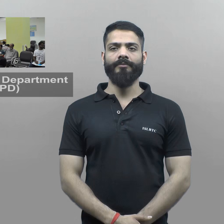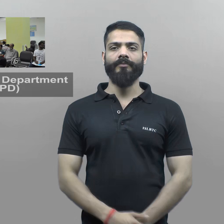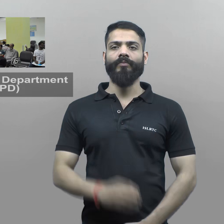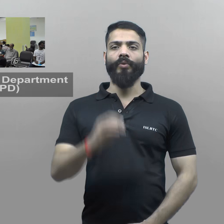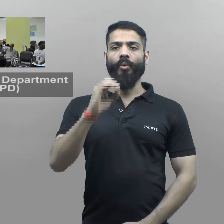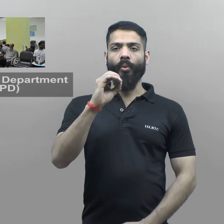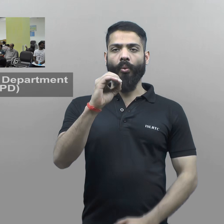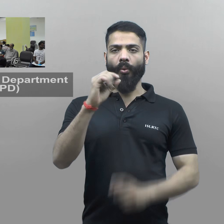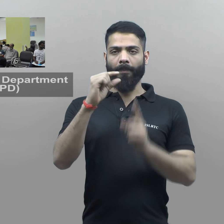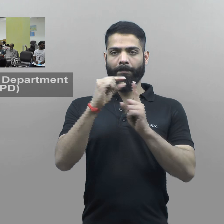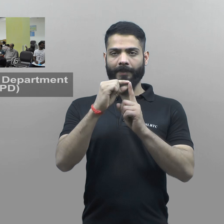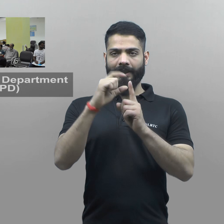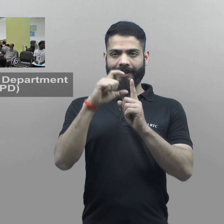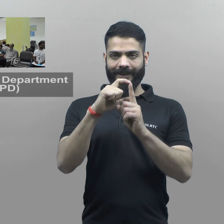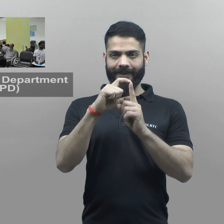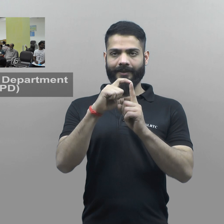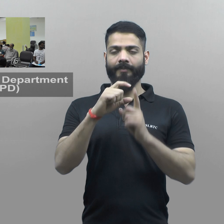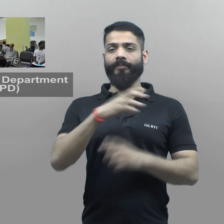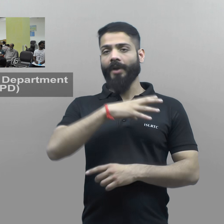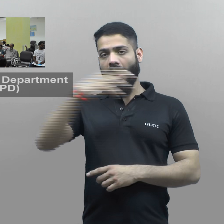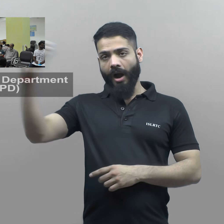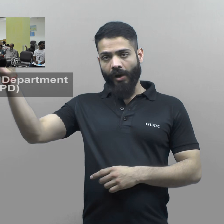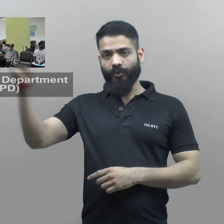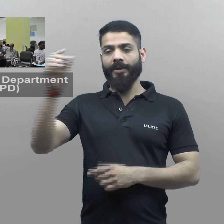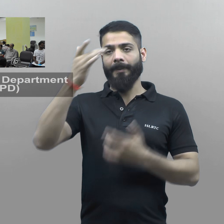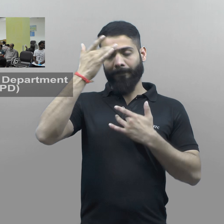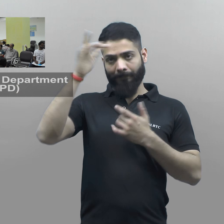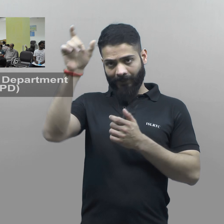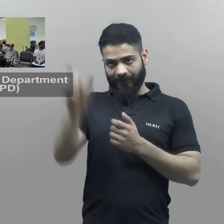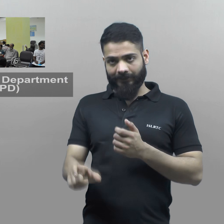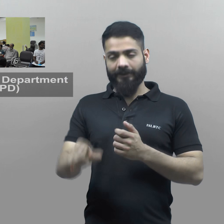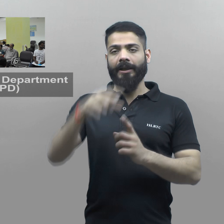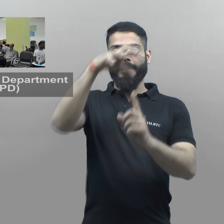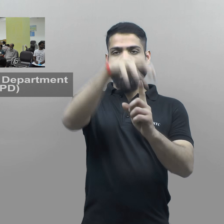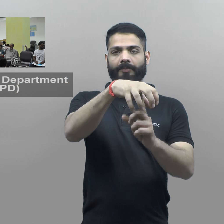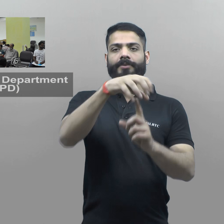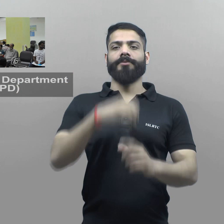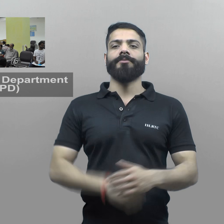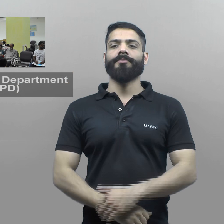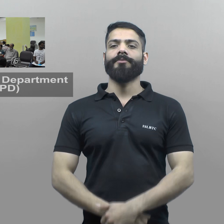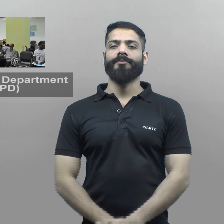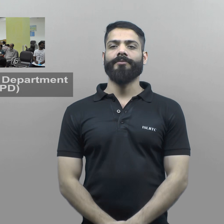Out Patient Department (OPD)